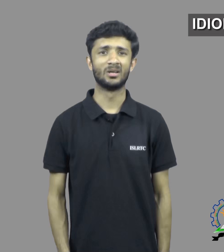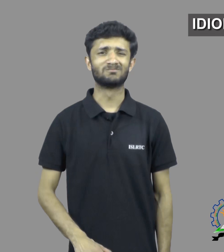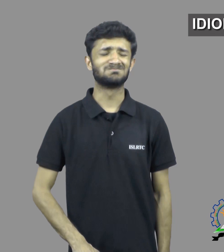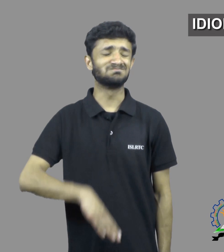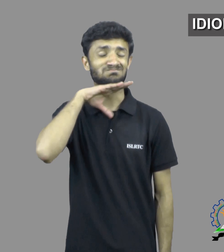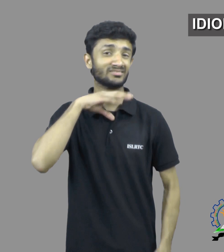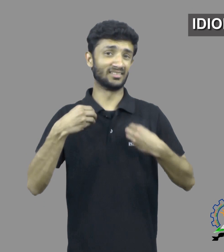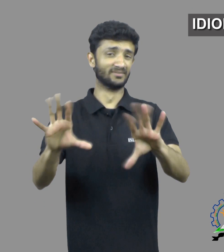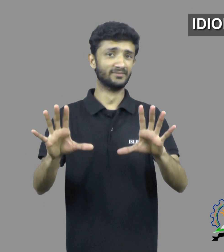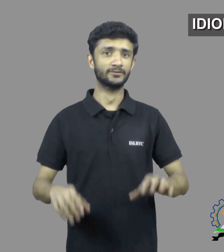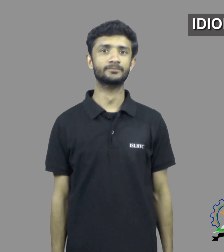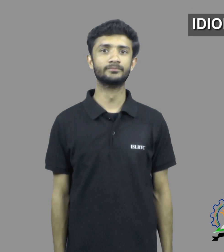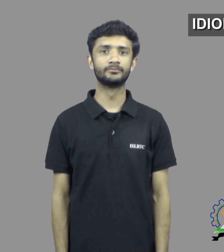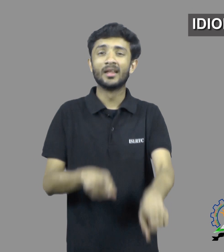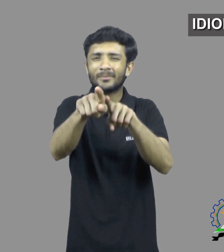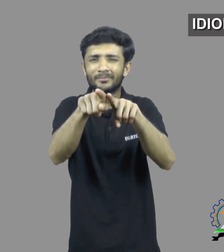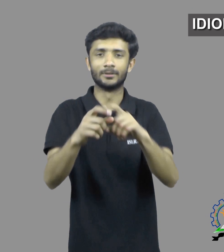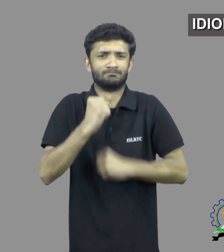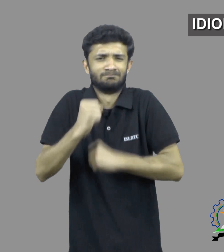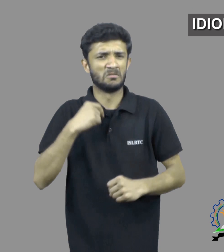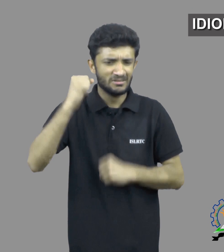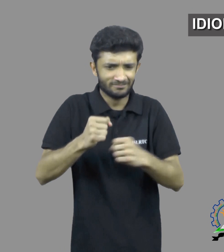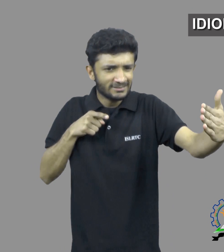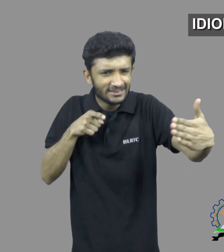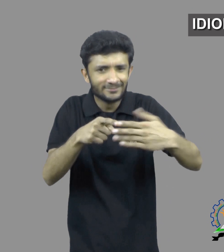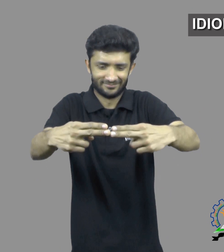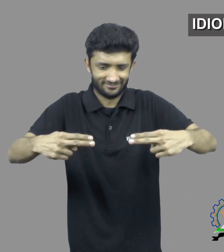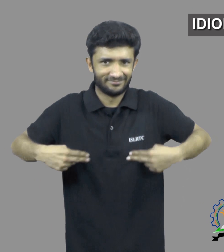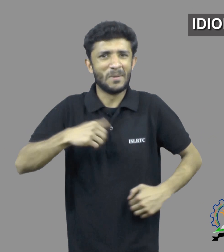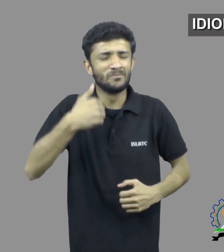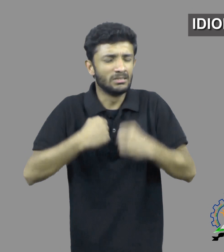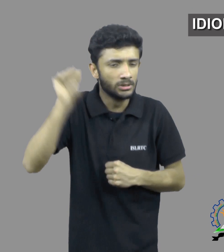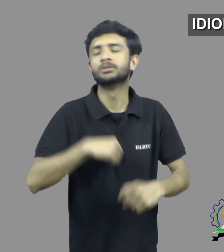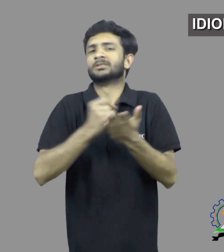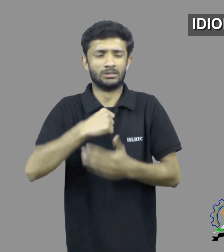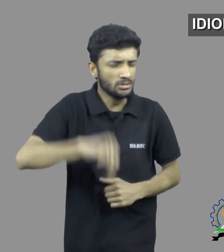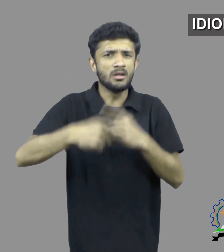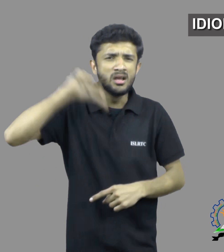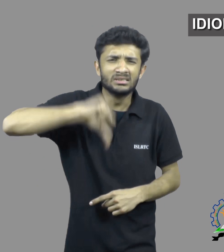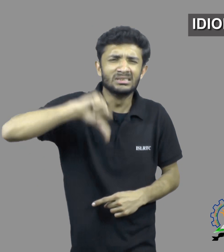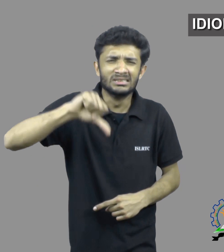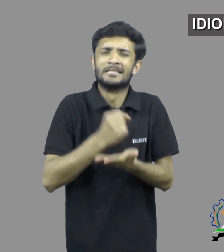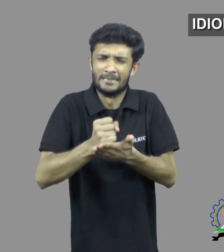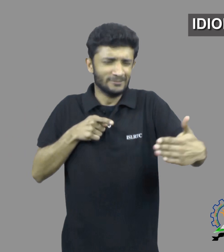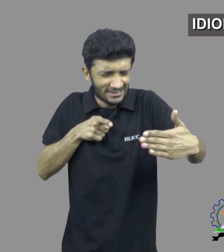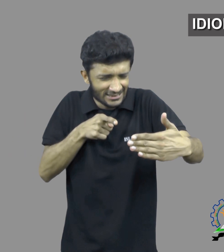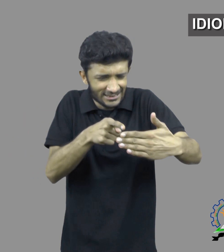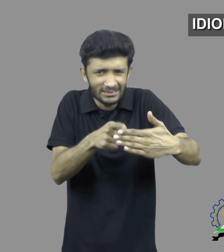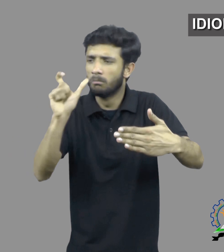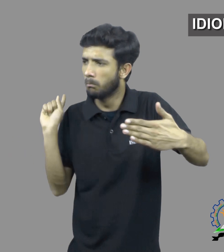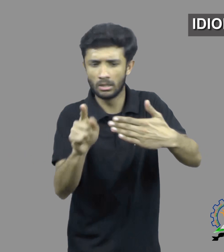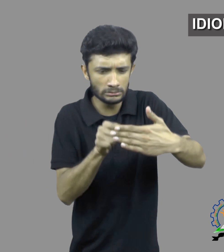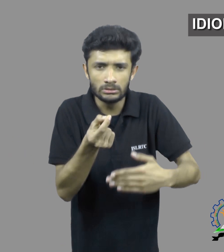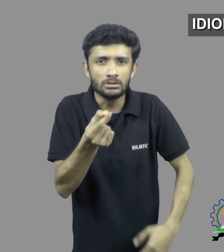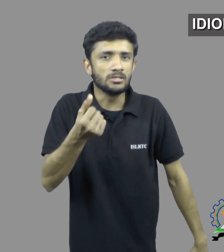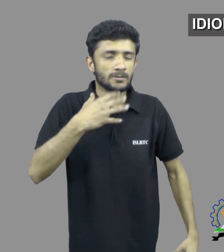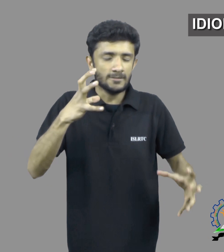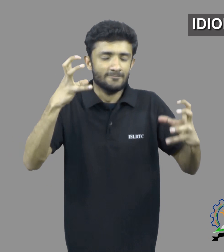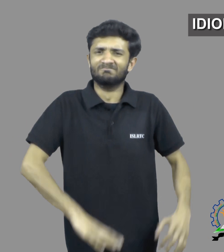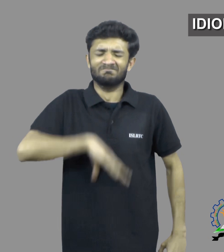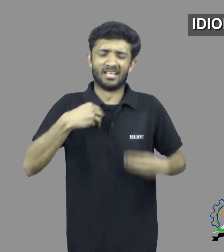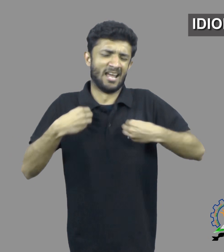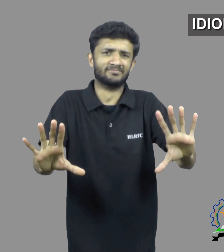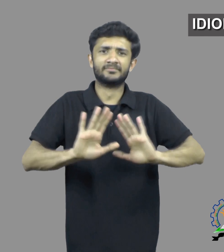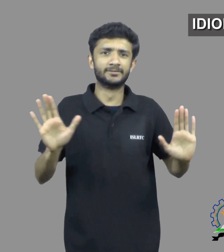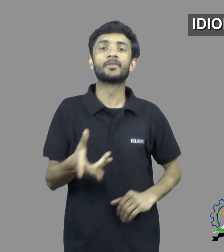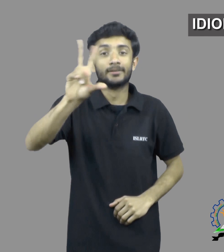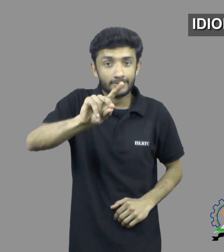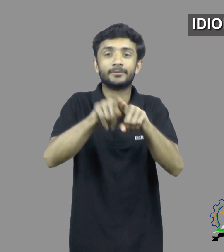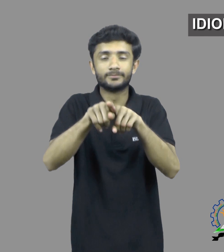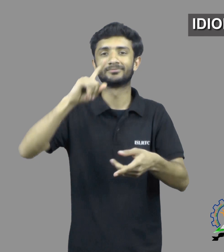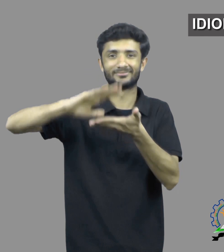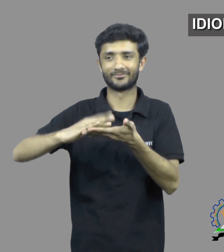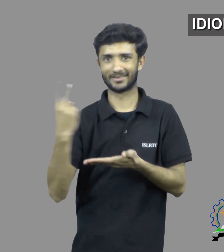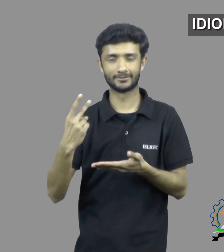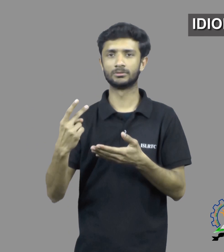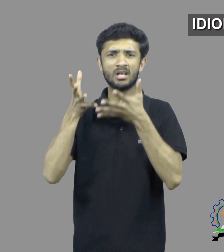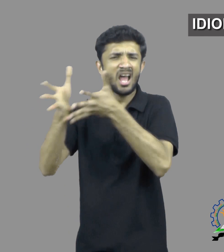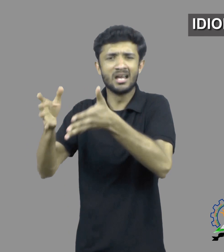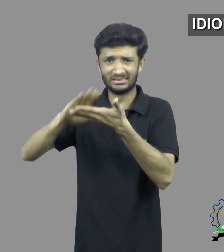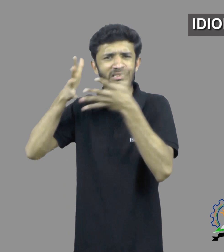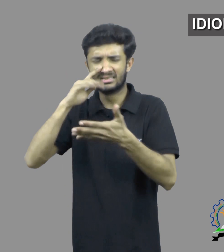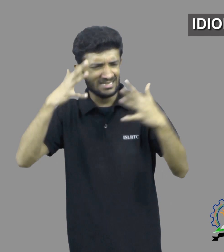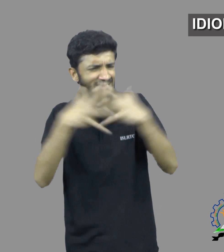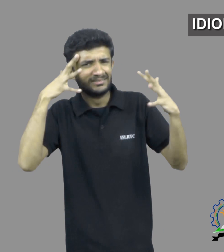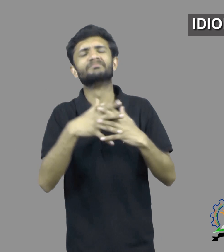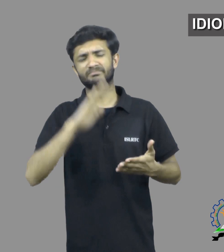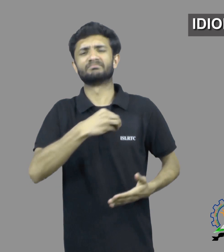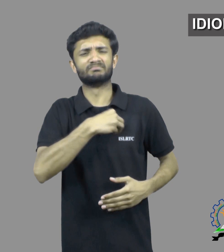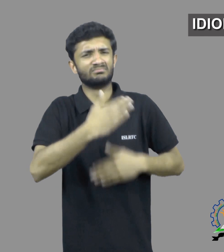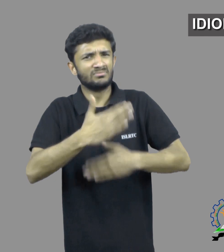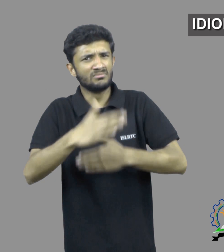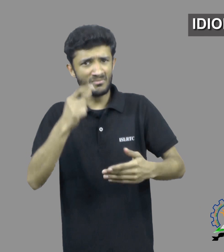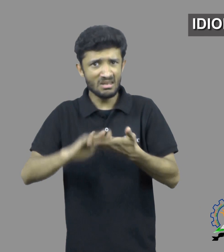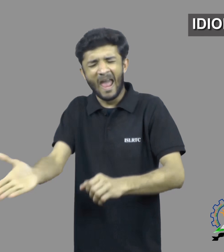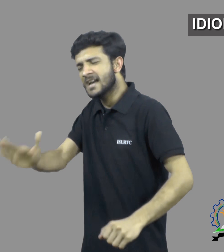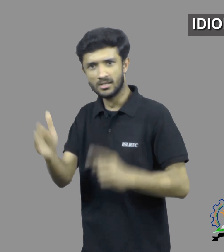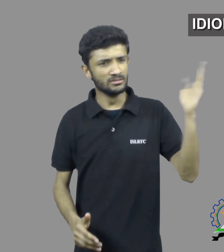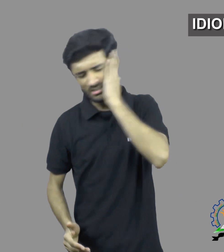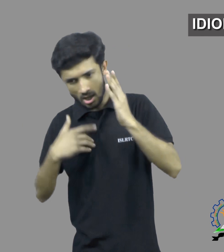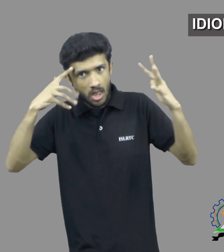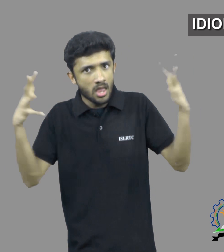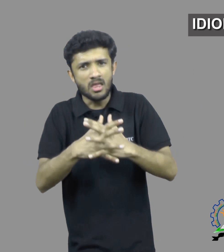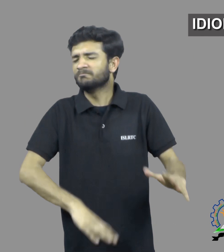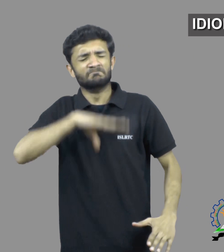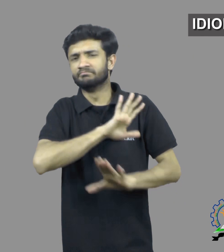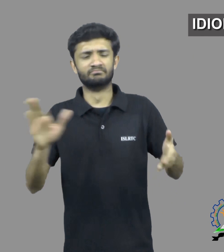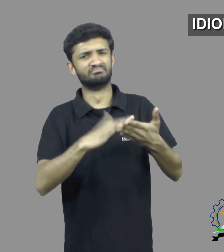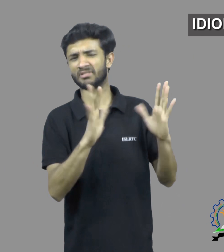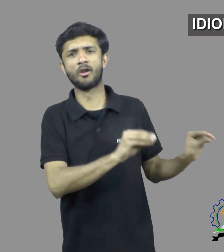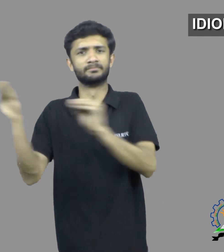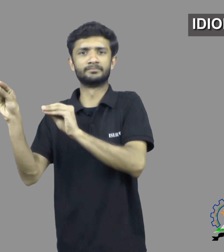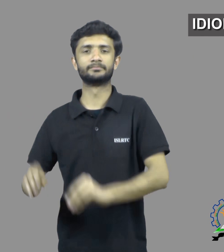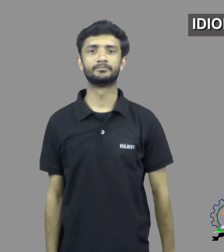The Last Straw the Final Straw